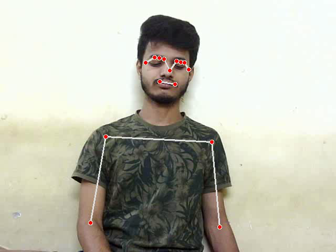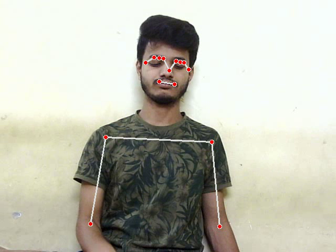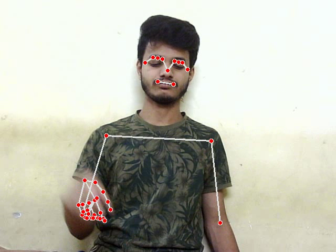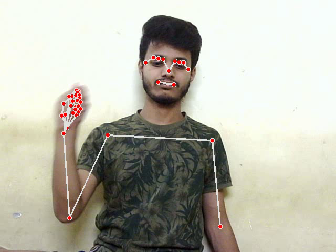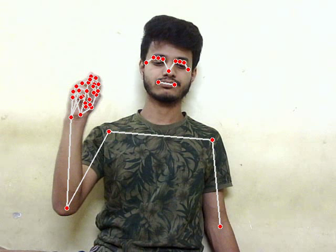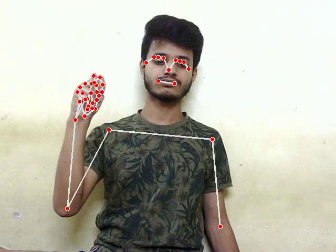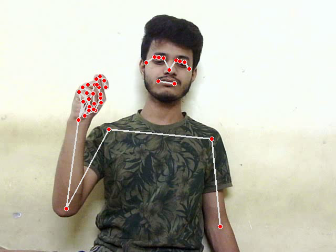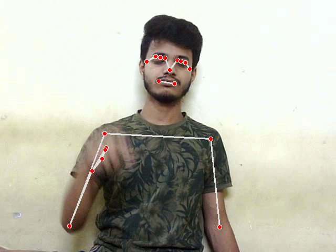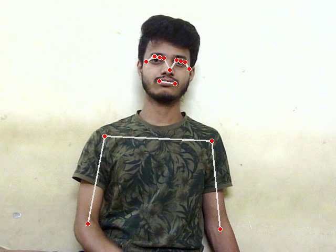bathroom